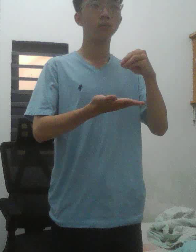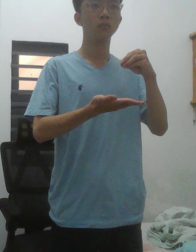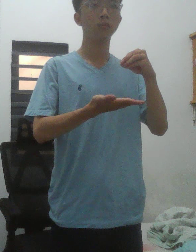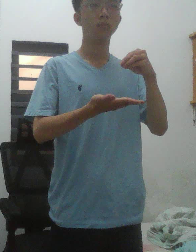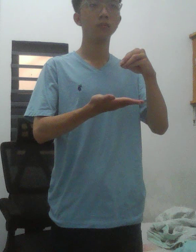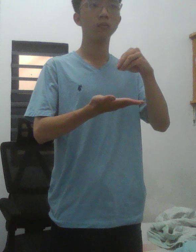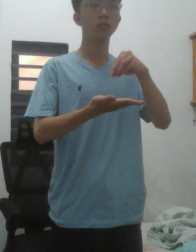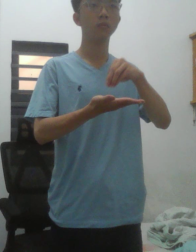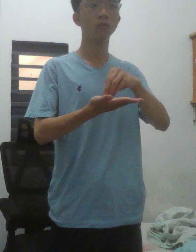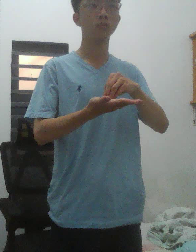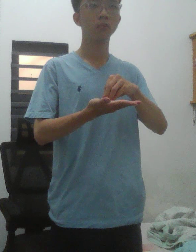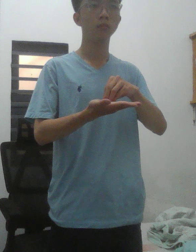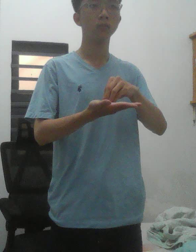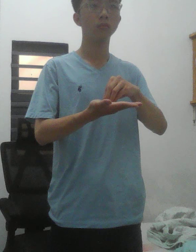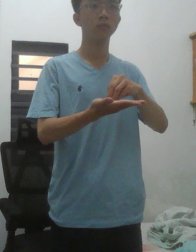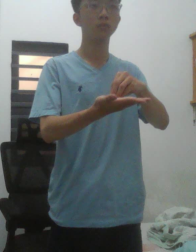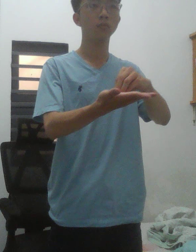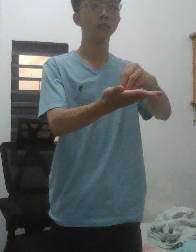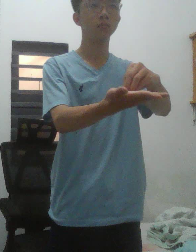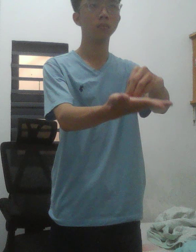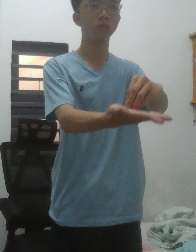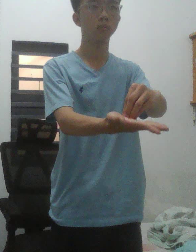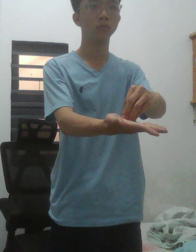san pham